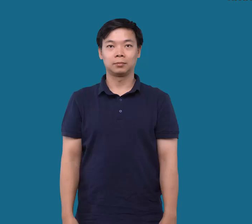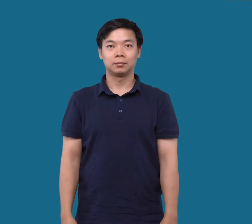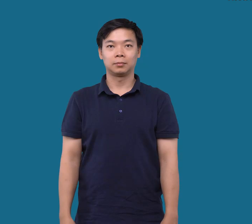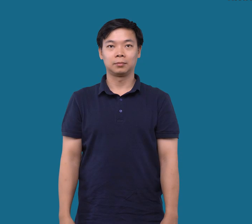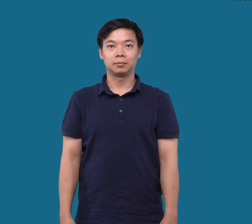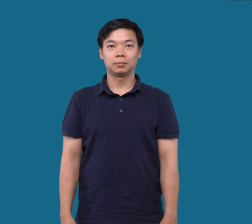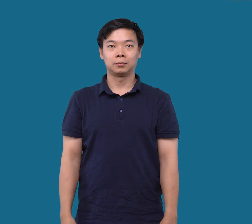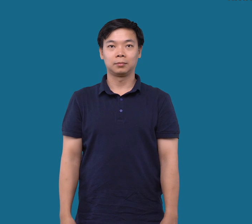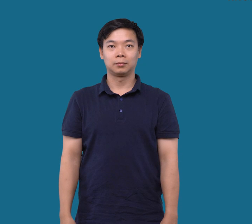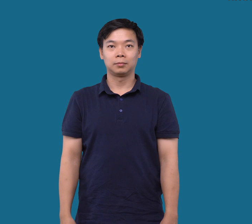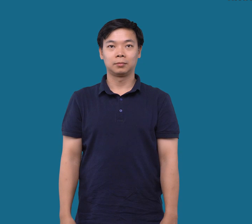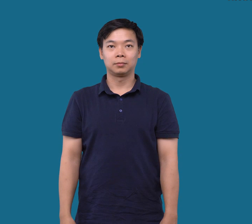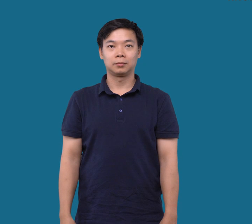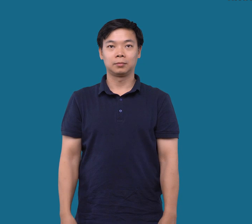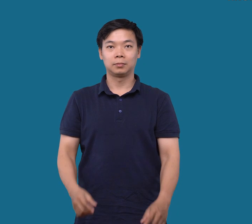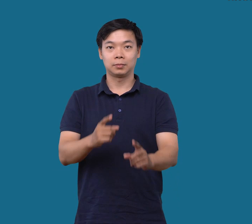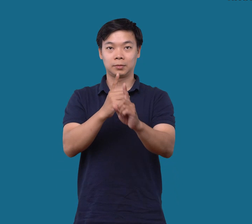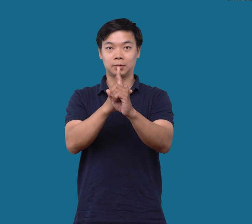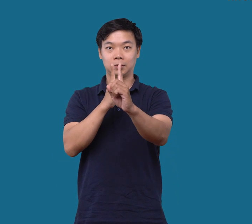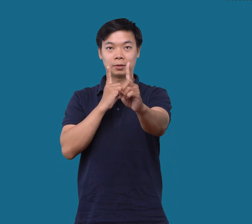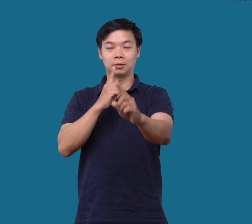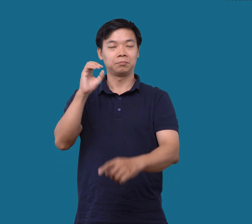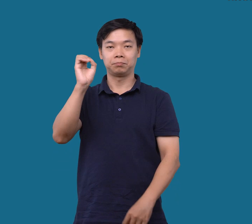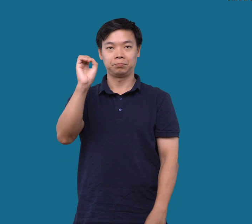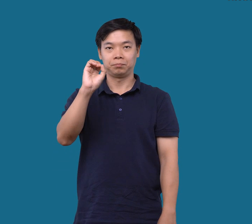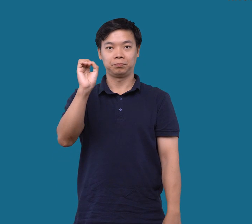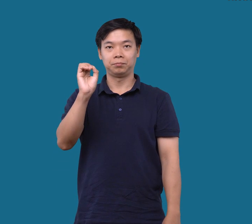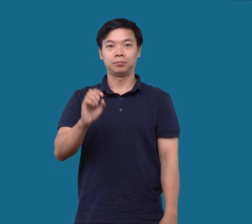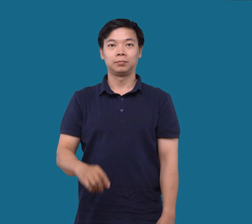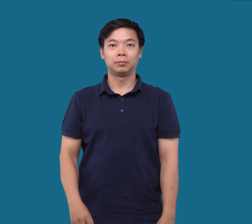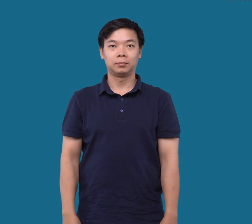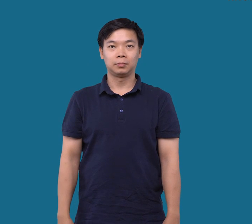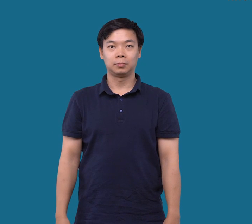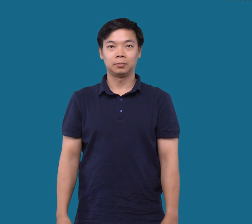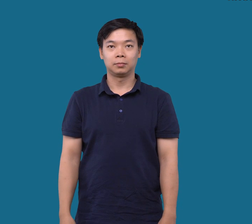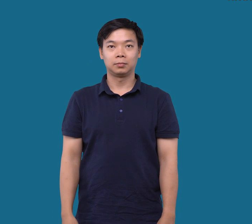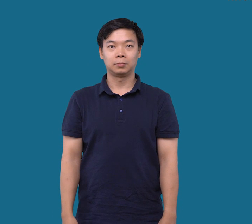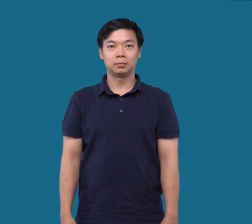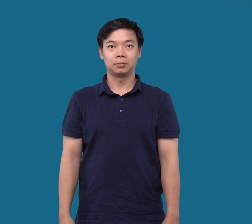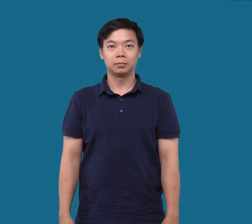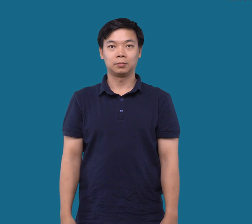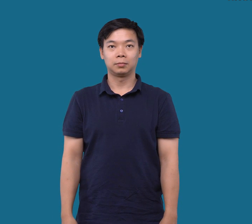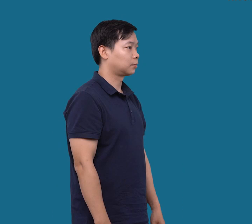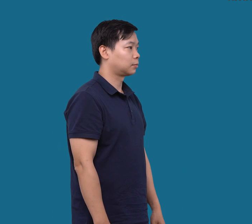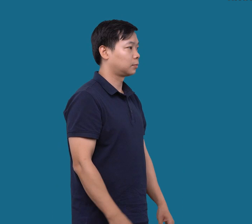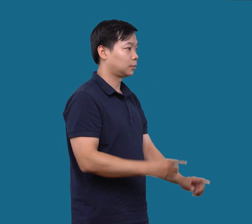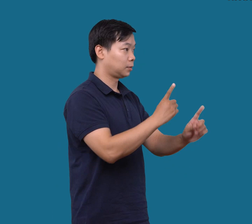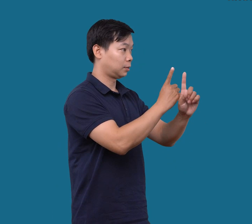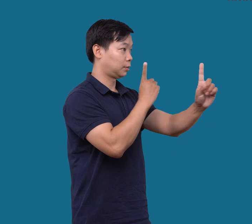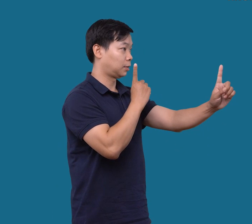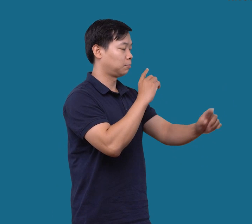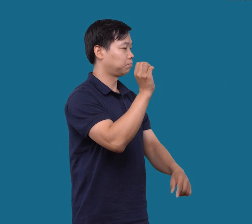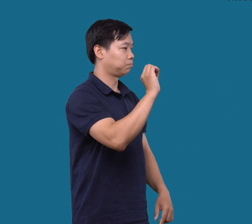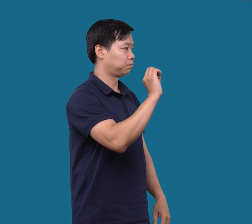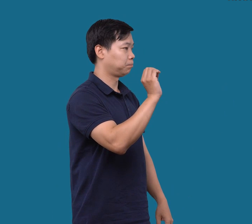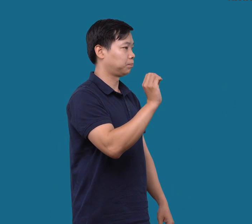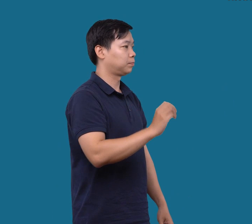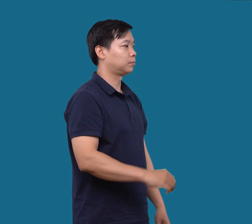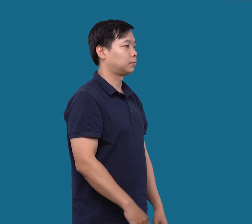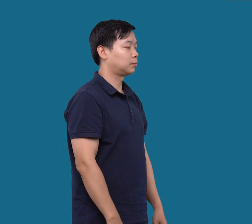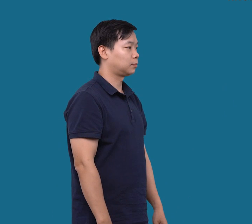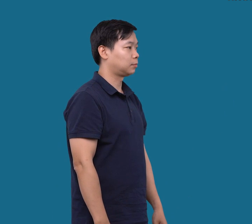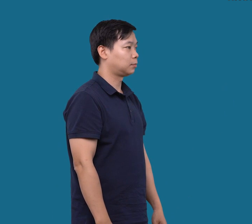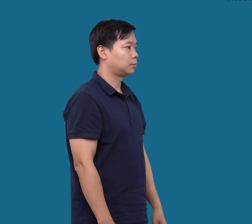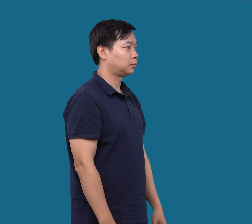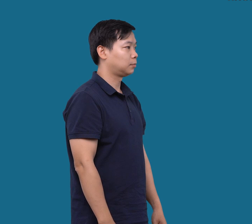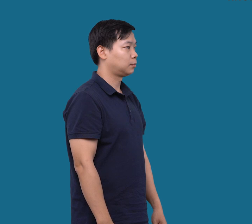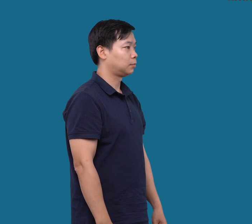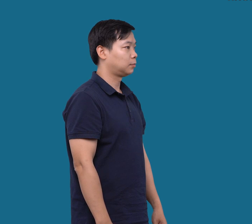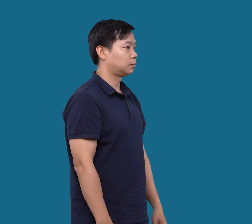không thẳng hàng